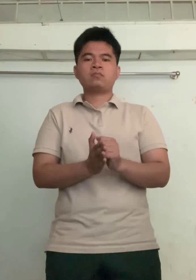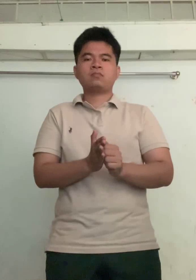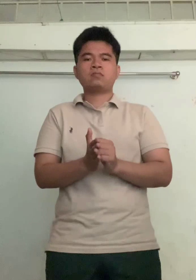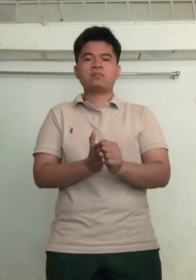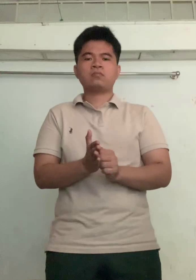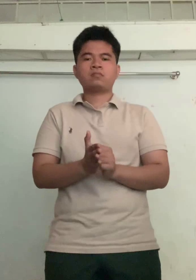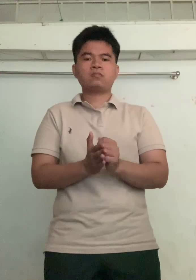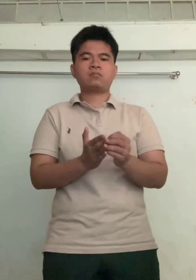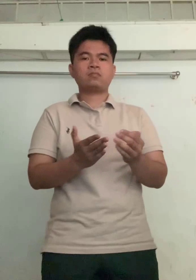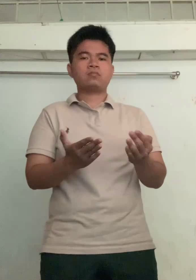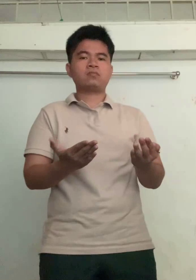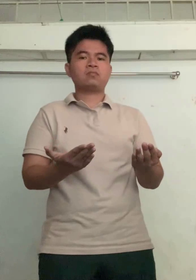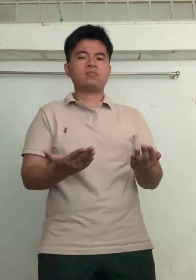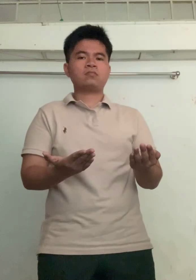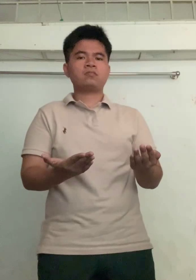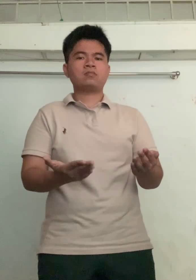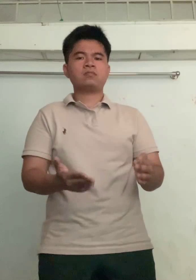thang nay